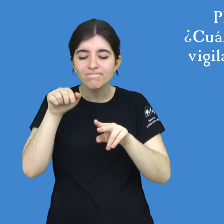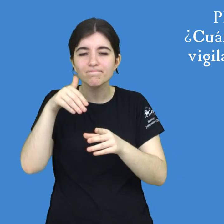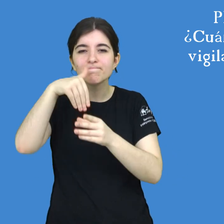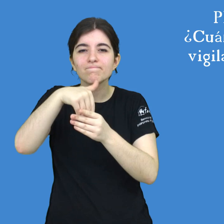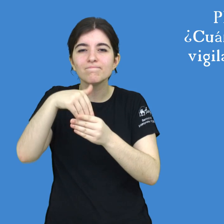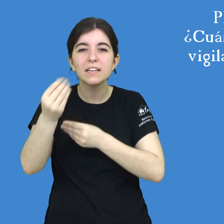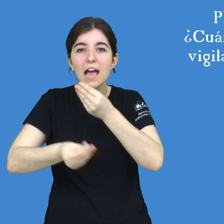dentro